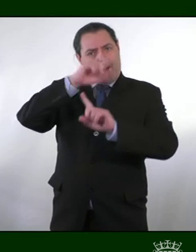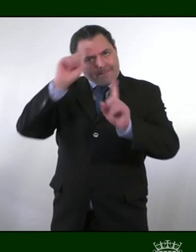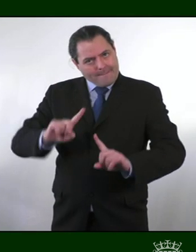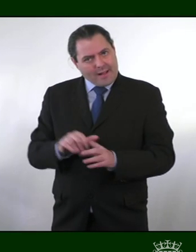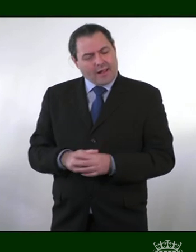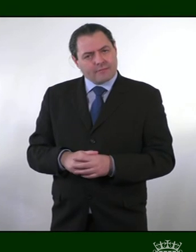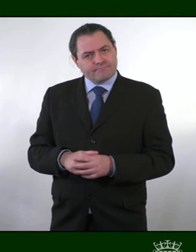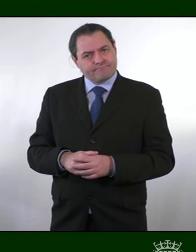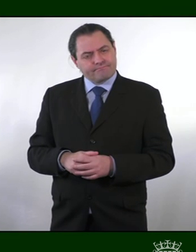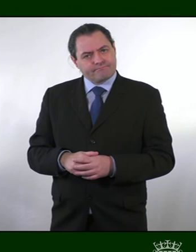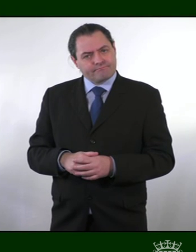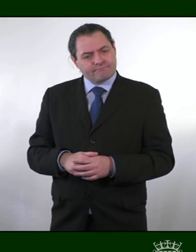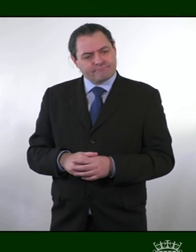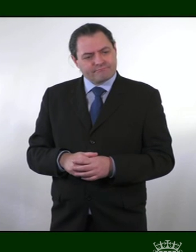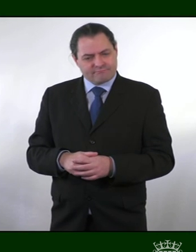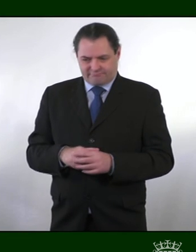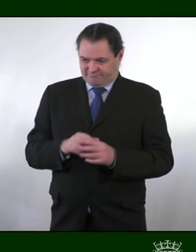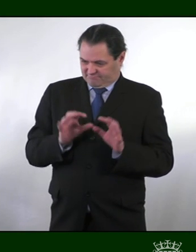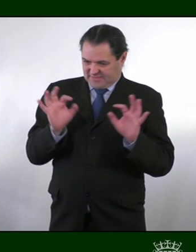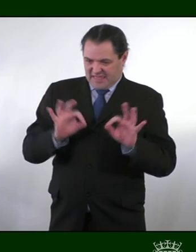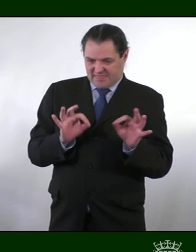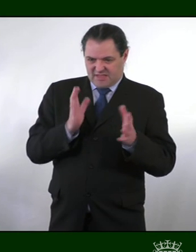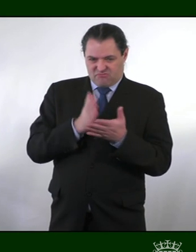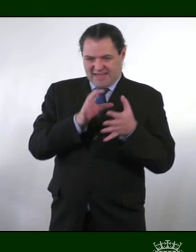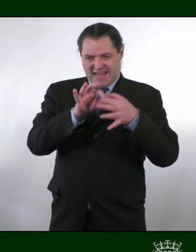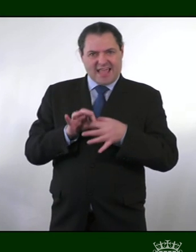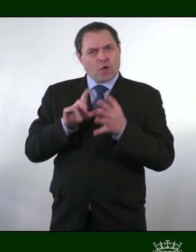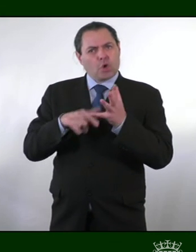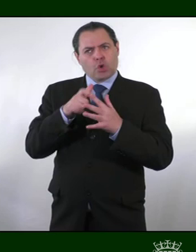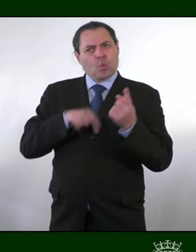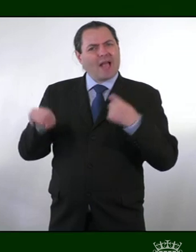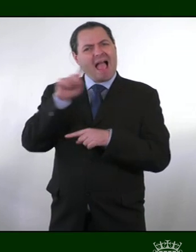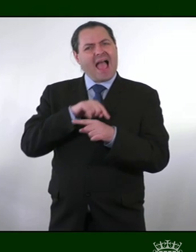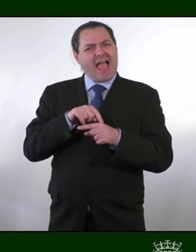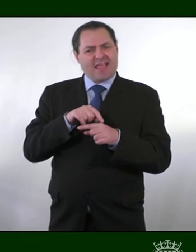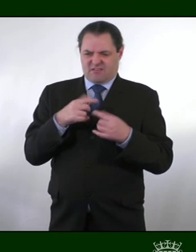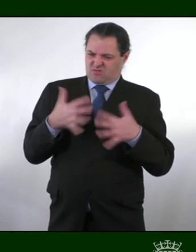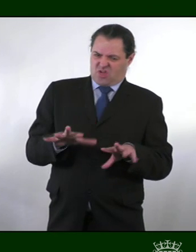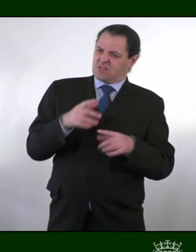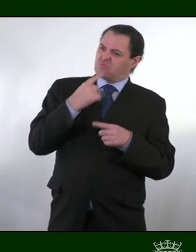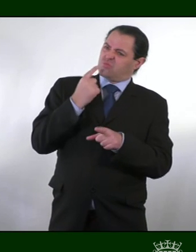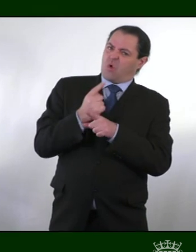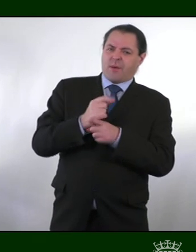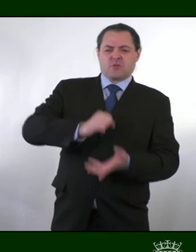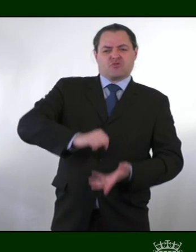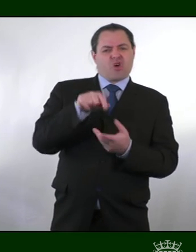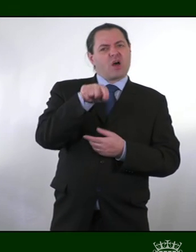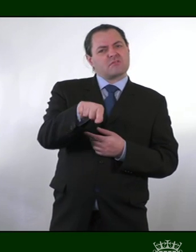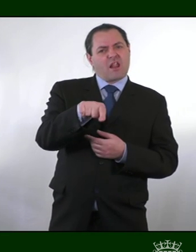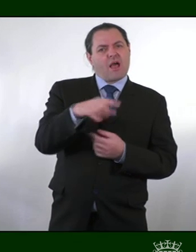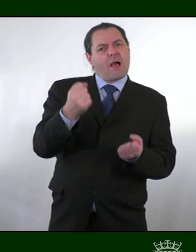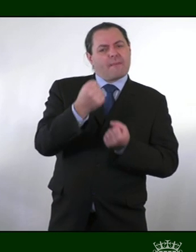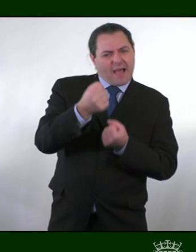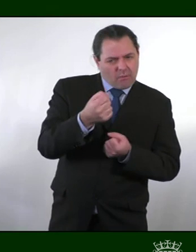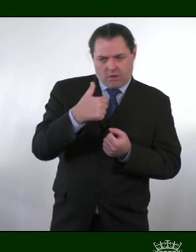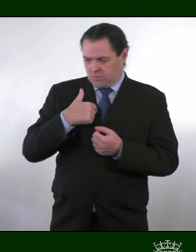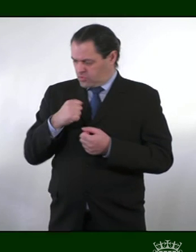None of this really has anything to do with the strength of the Union; it is merely a reflection of the powers that he has as Chancellor that the Scottish Government do not.